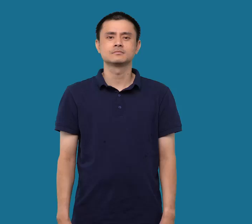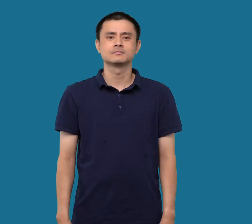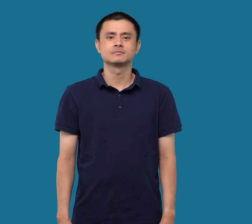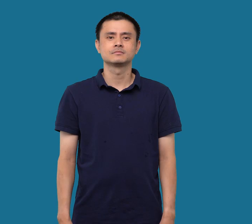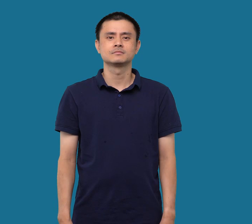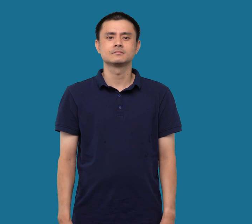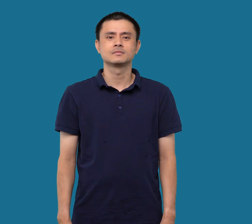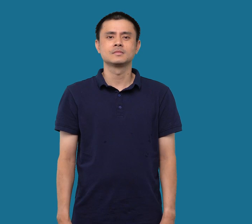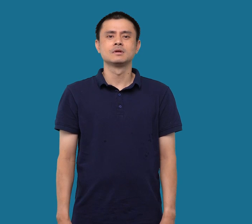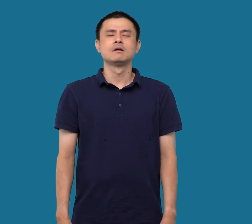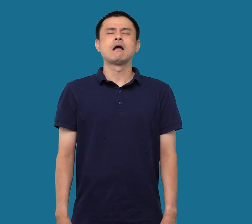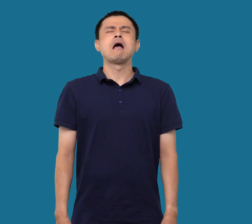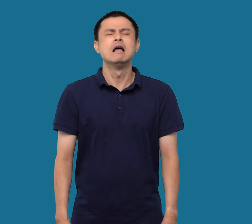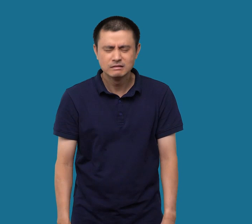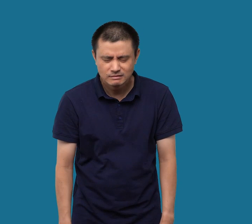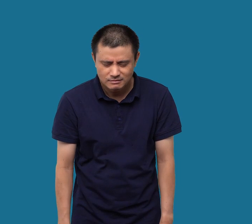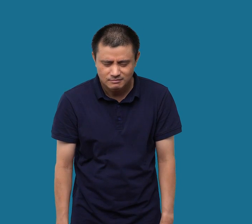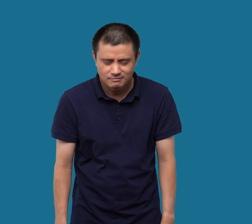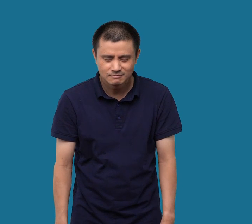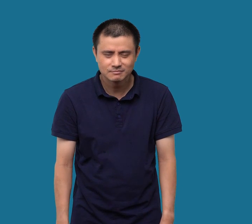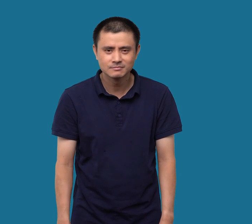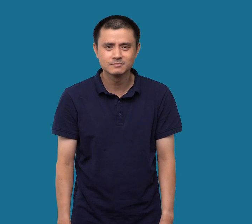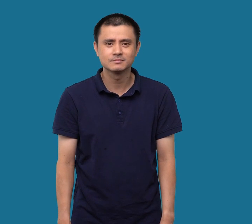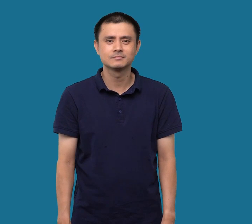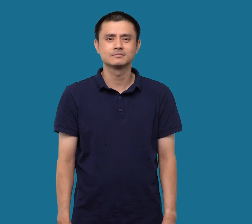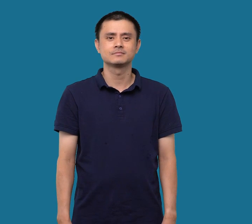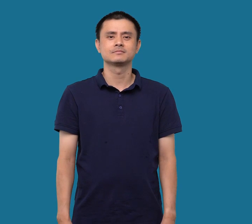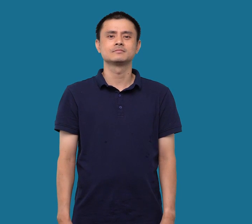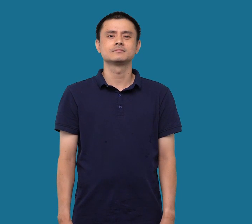hắt hơi